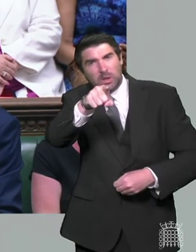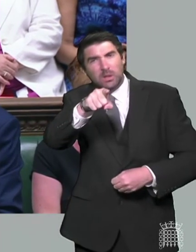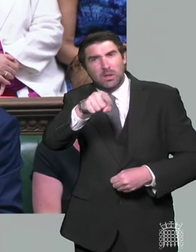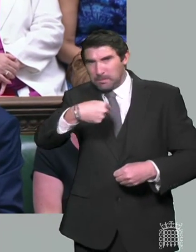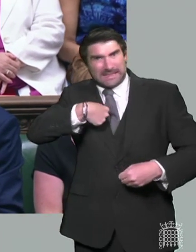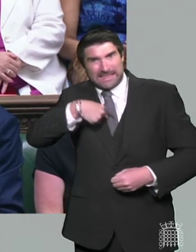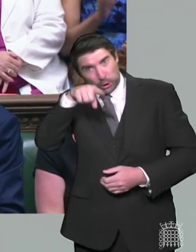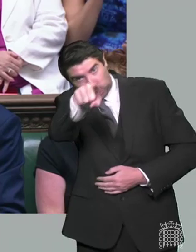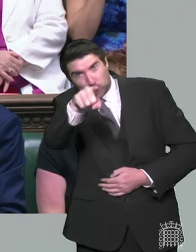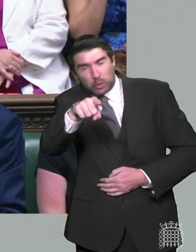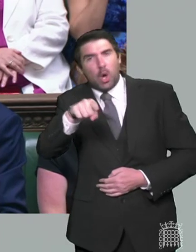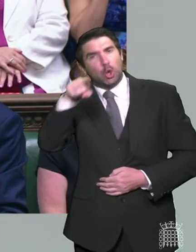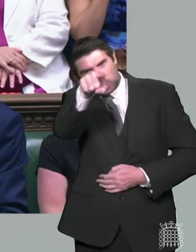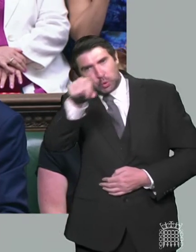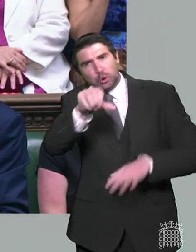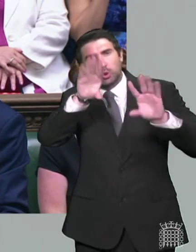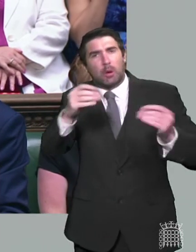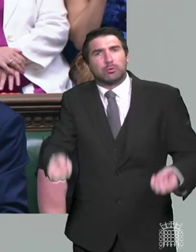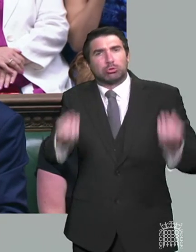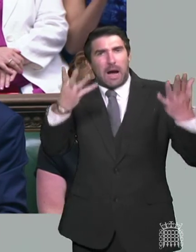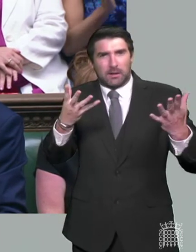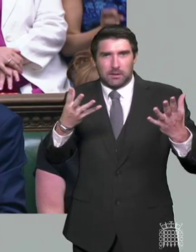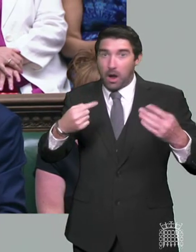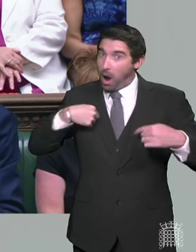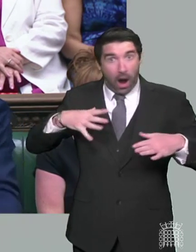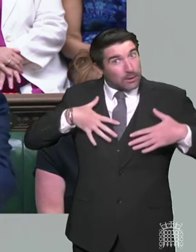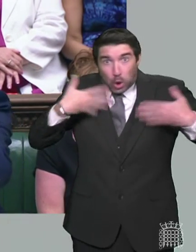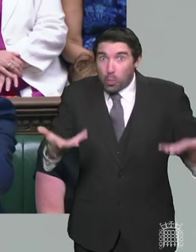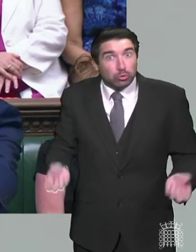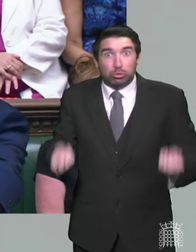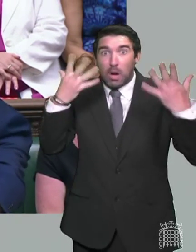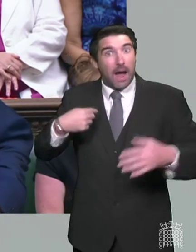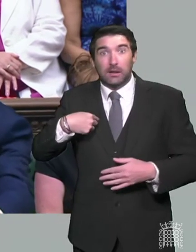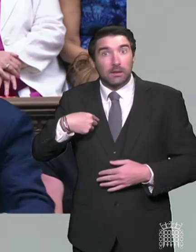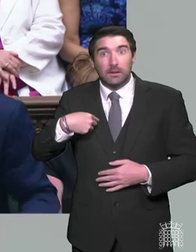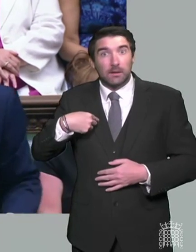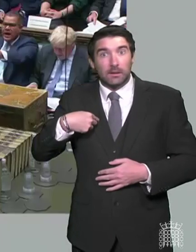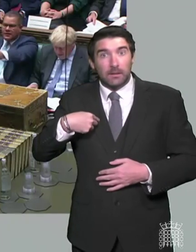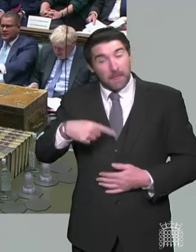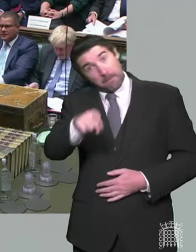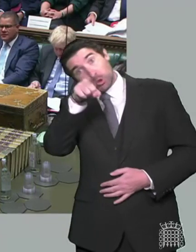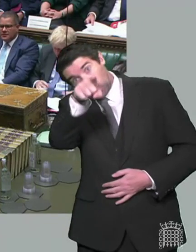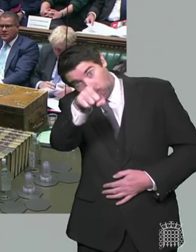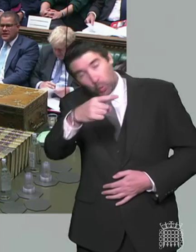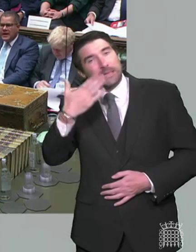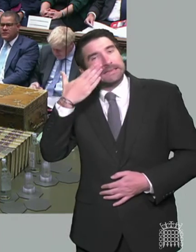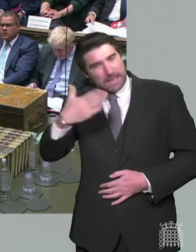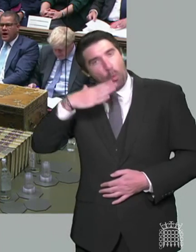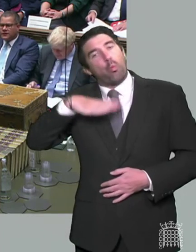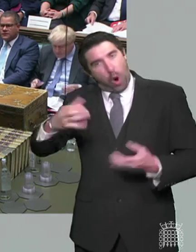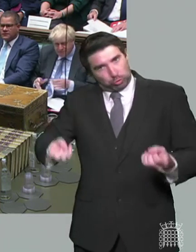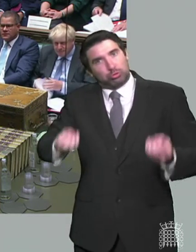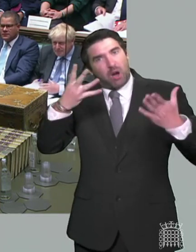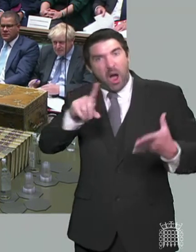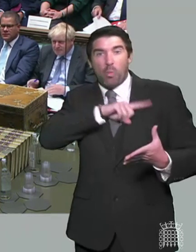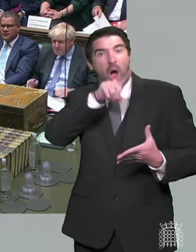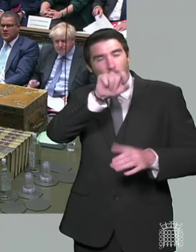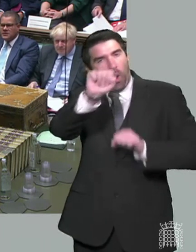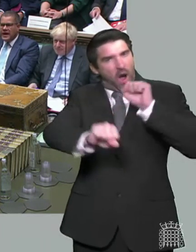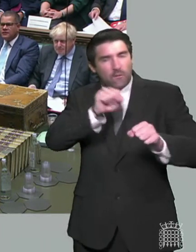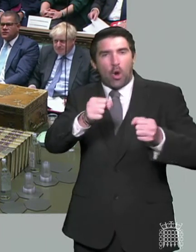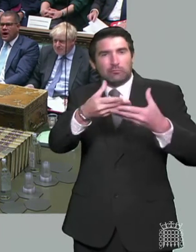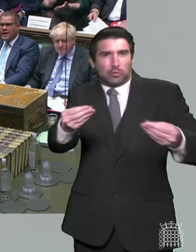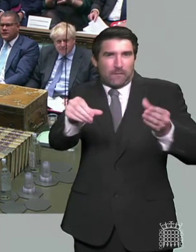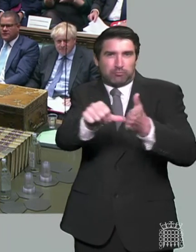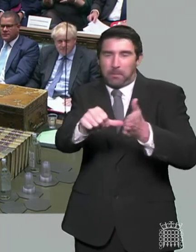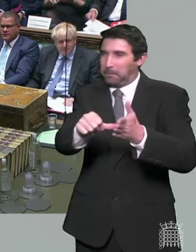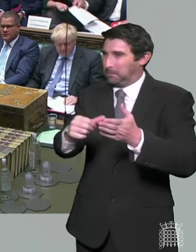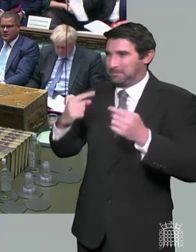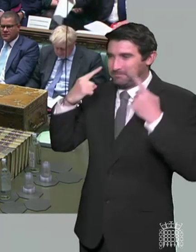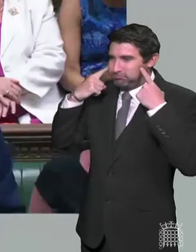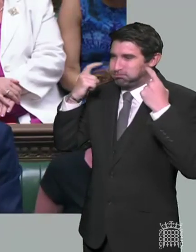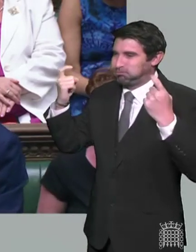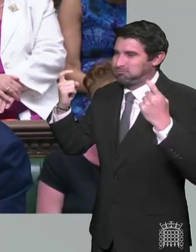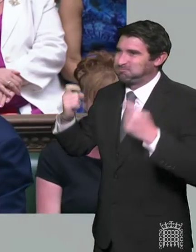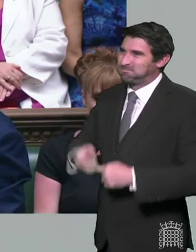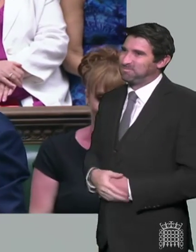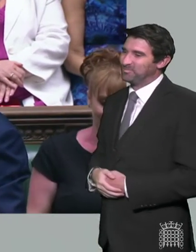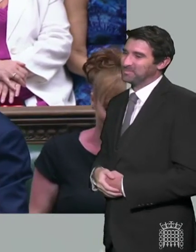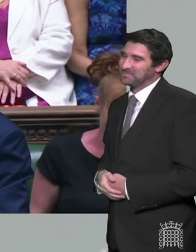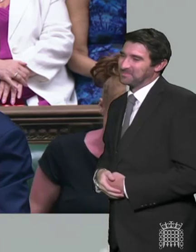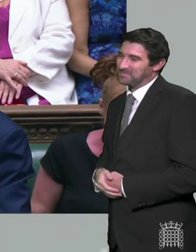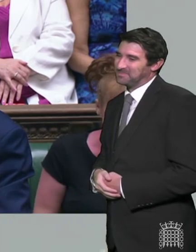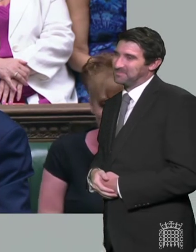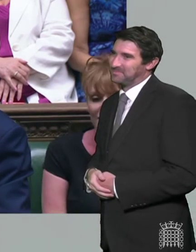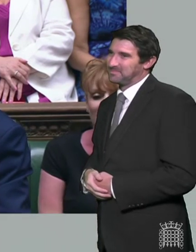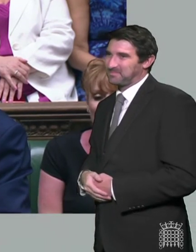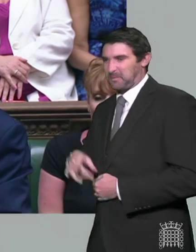He is in government. He could do something to stop the strikes, but he has not lifted a finger.